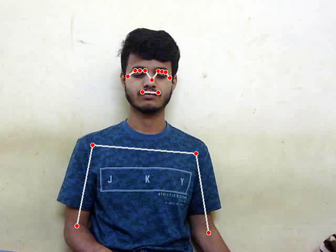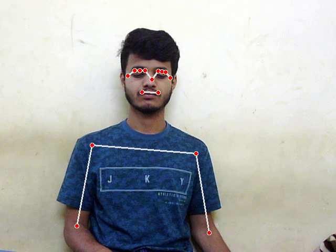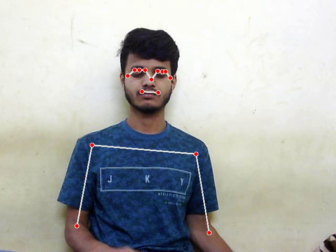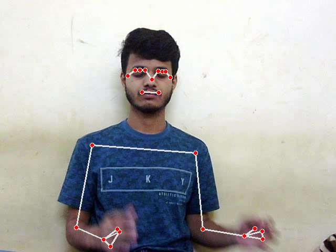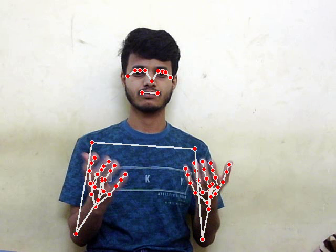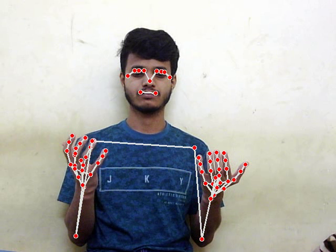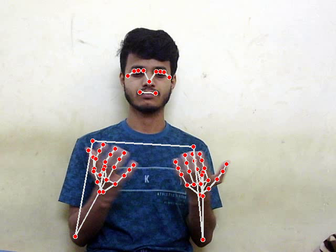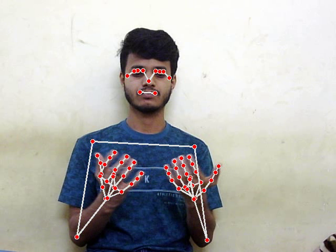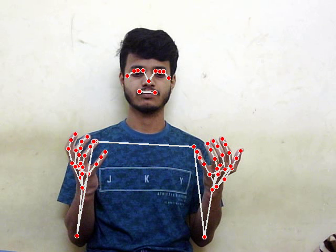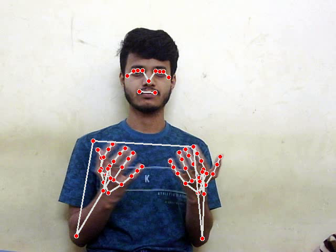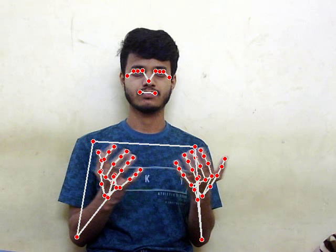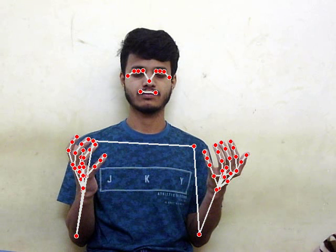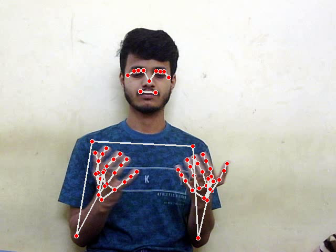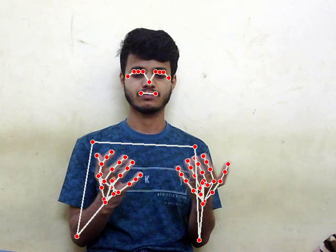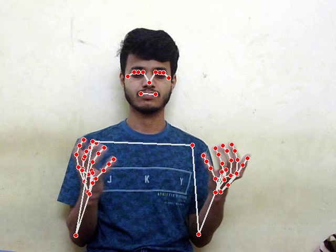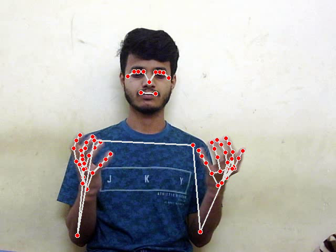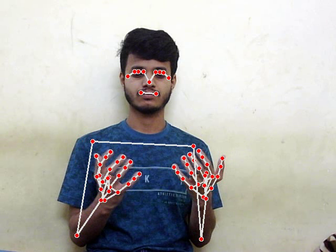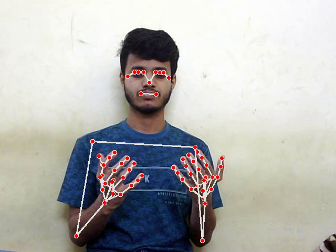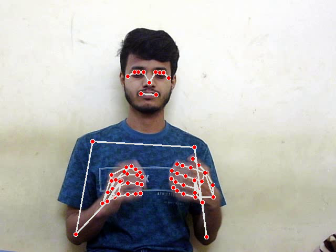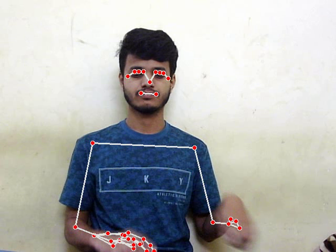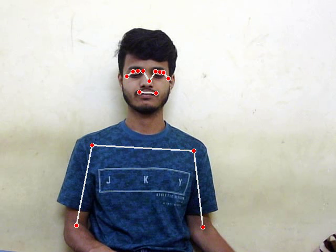what